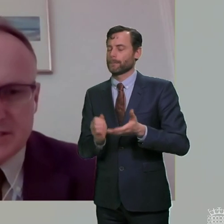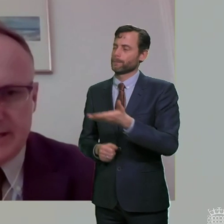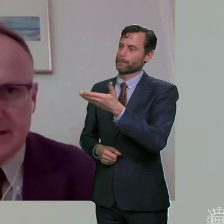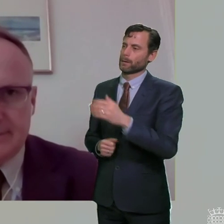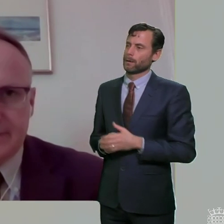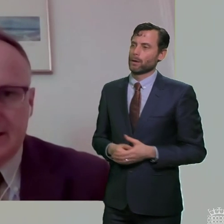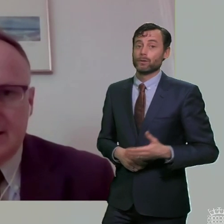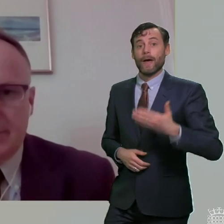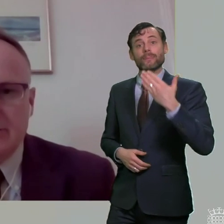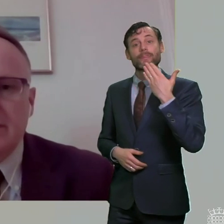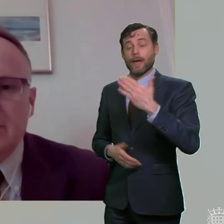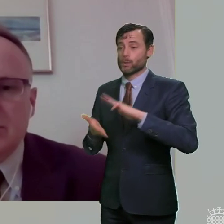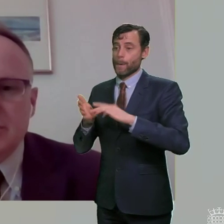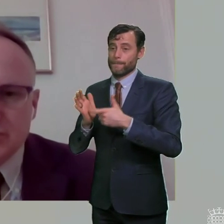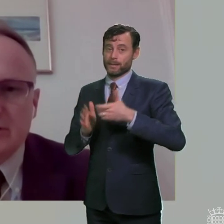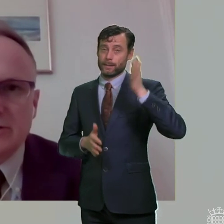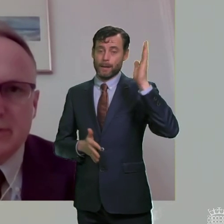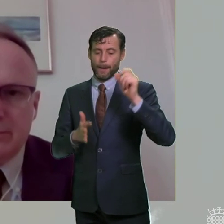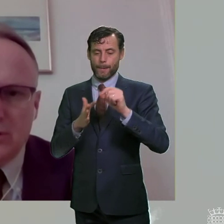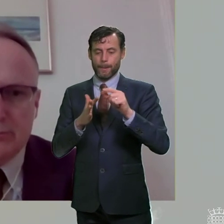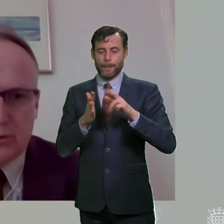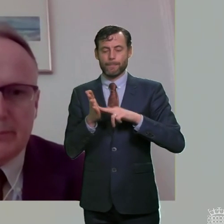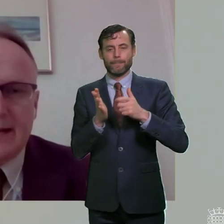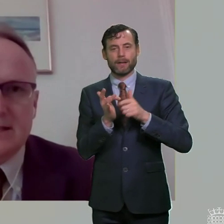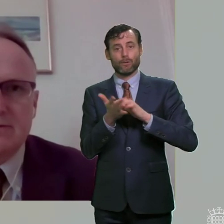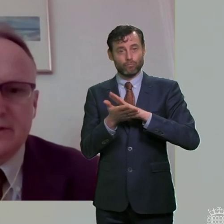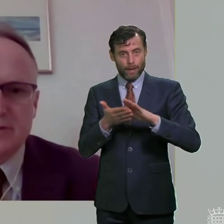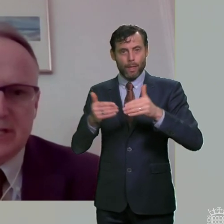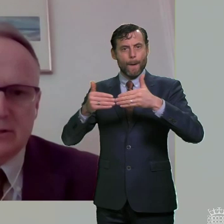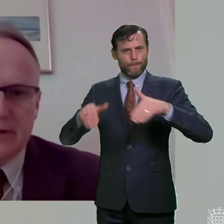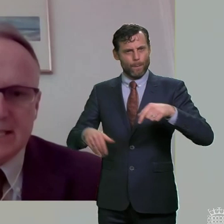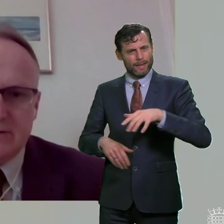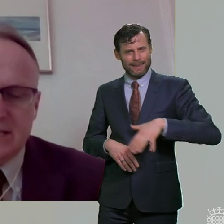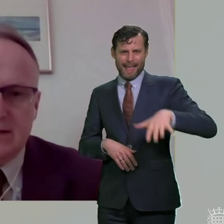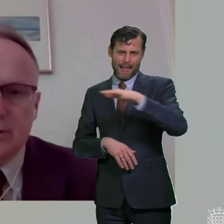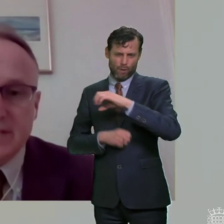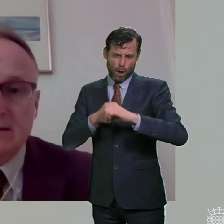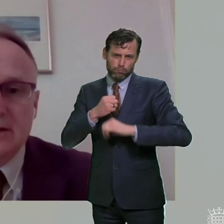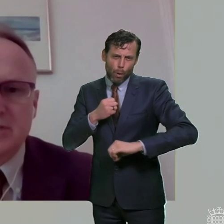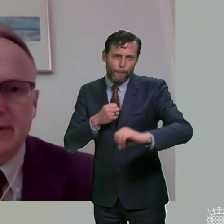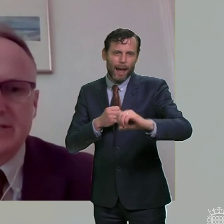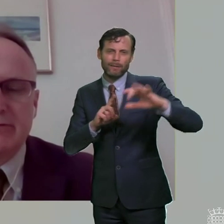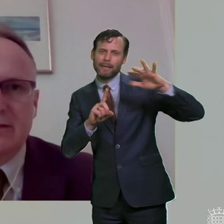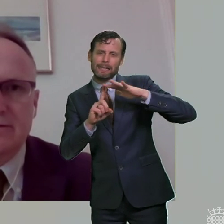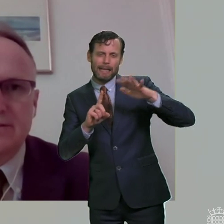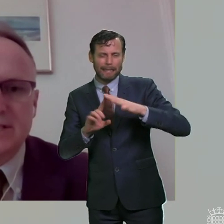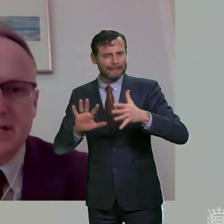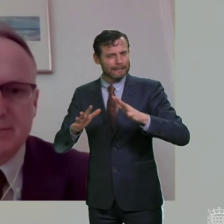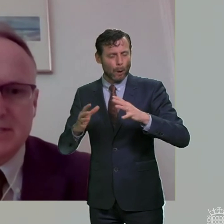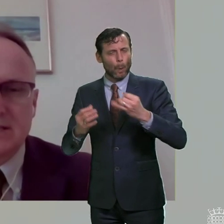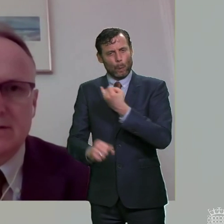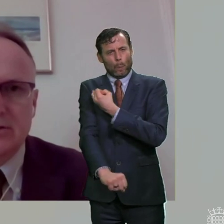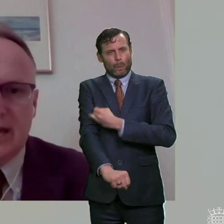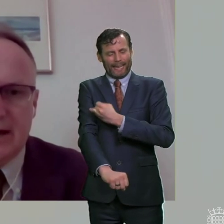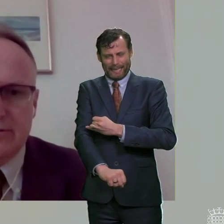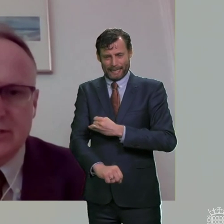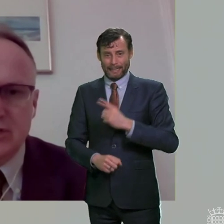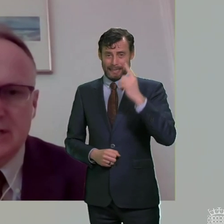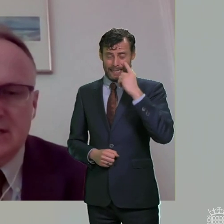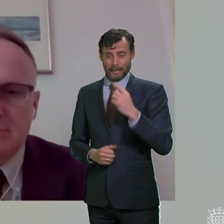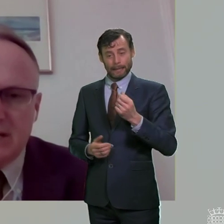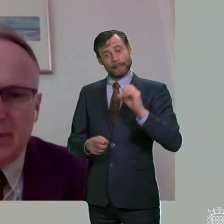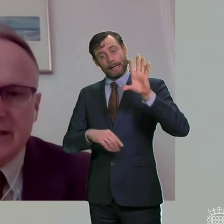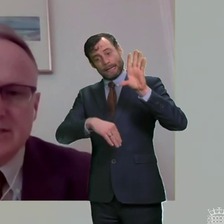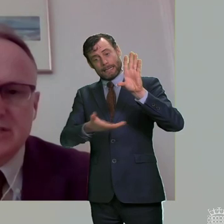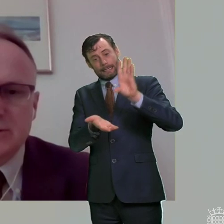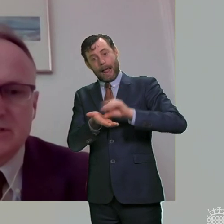Penrith and The Border struggles with poor broadband and phone signal connectivity, with download speeds around 56% of the UK average.